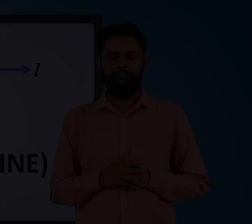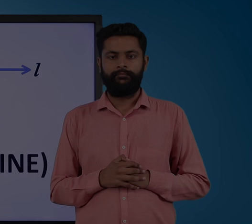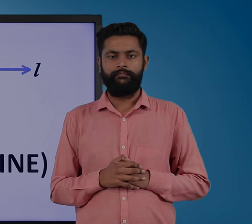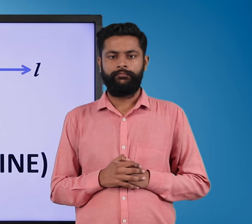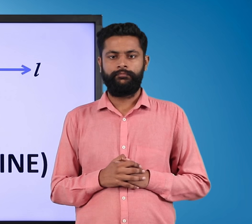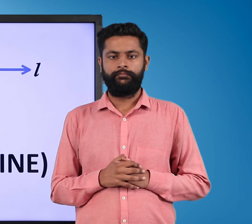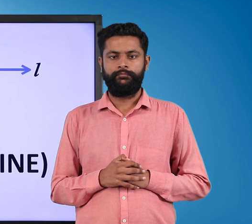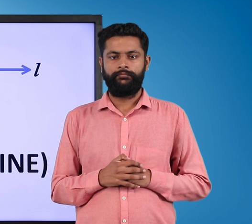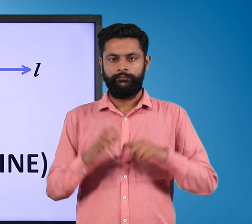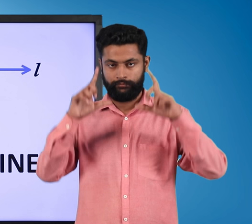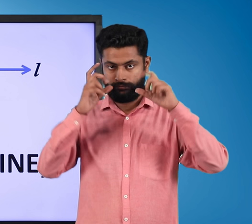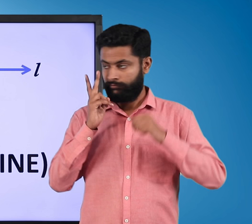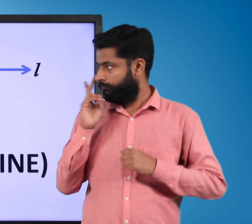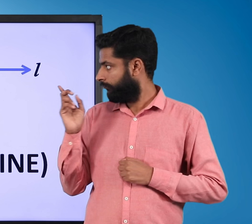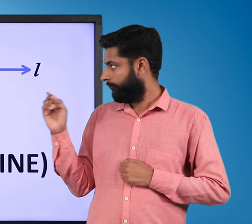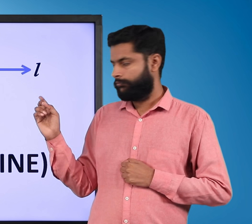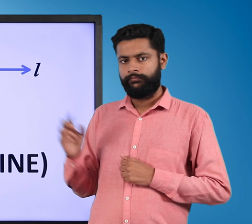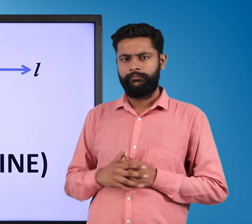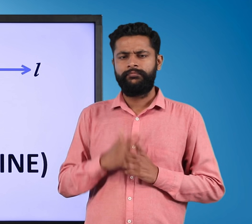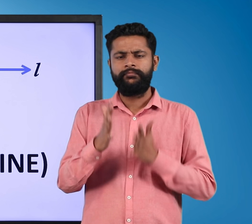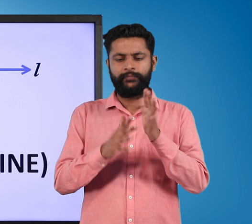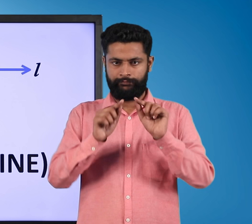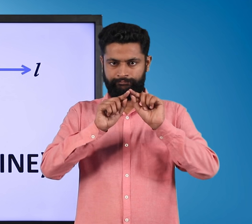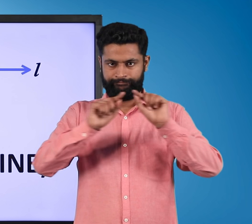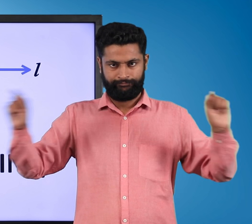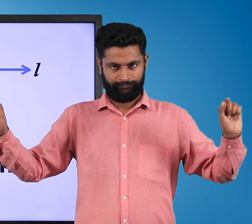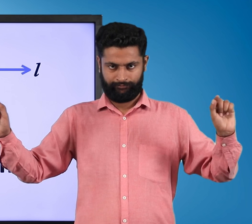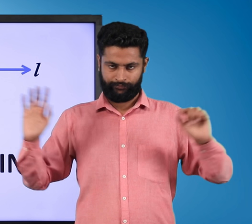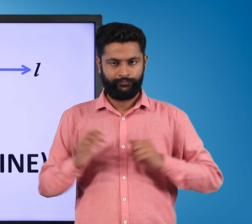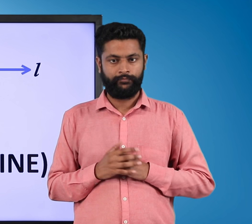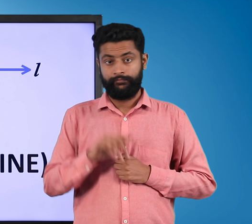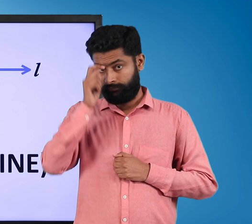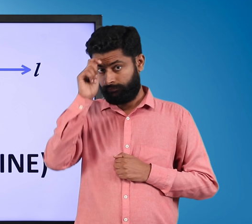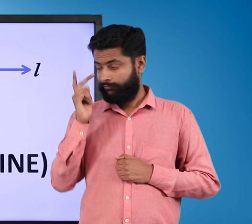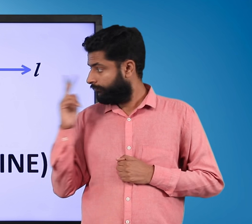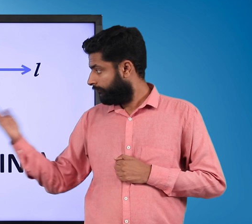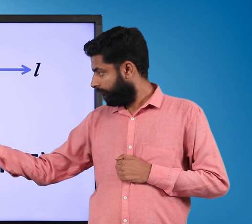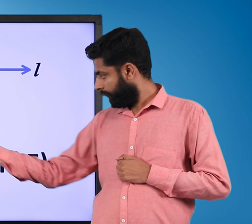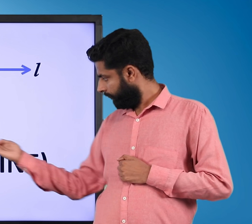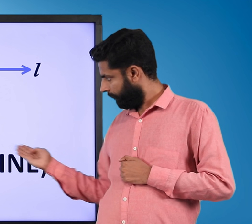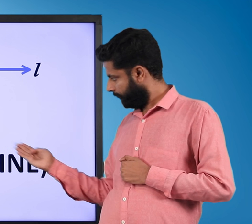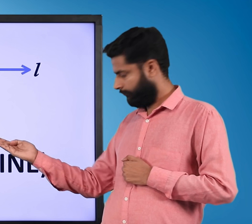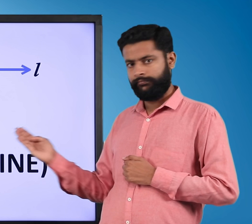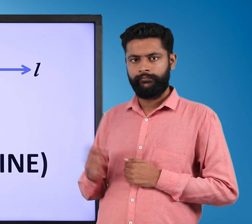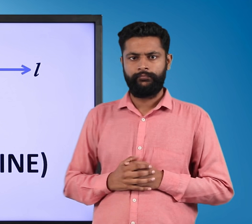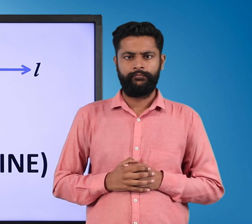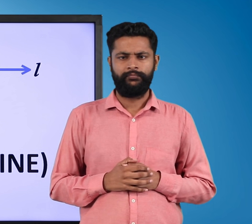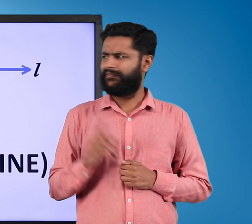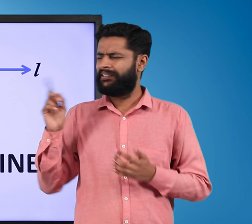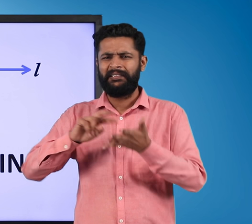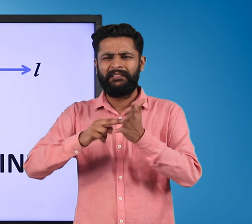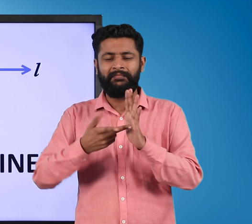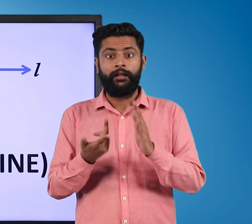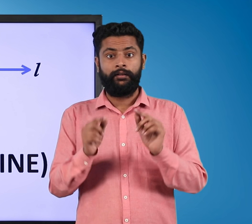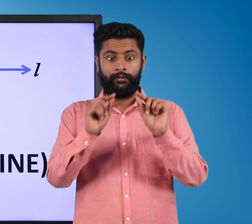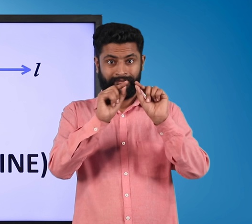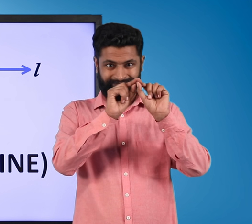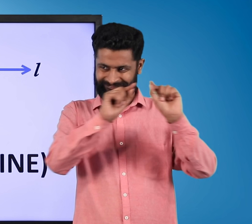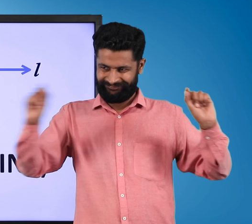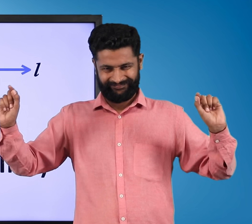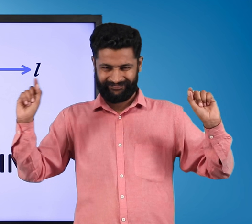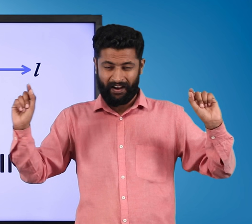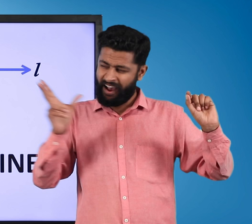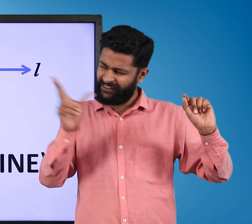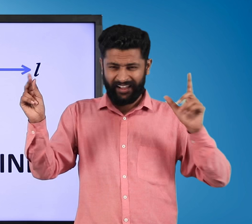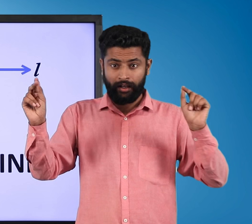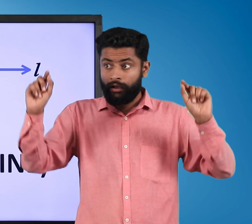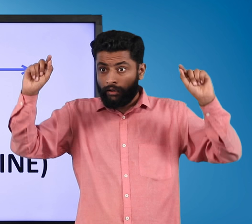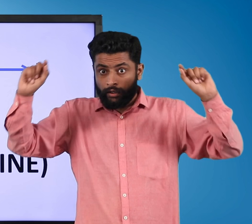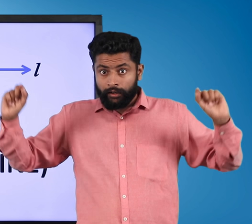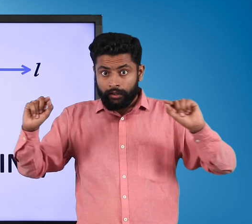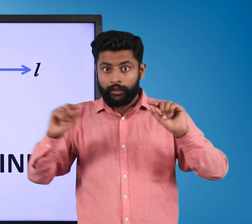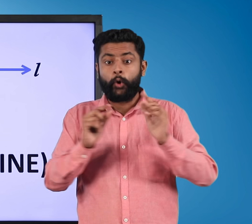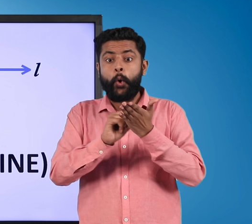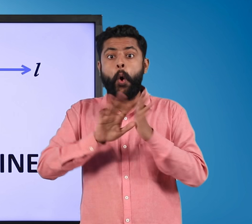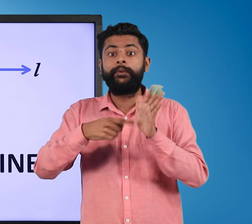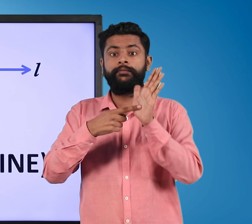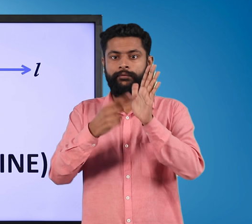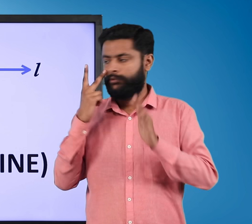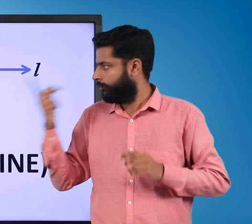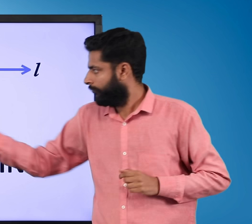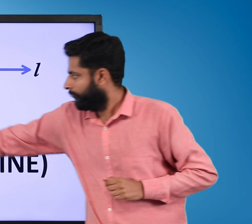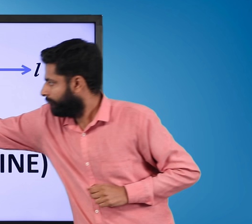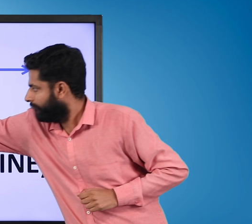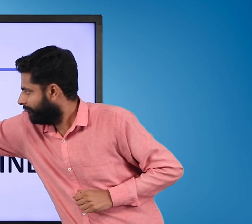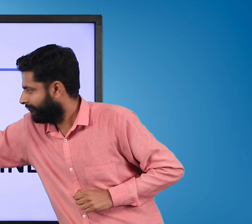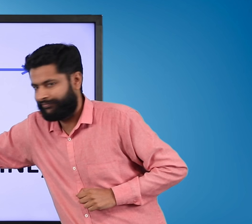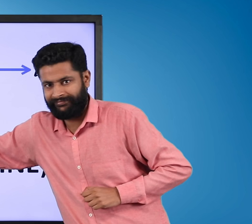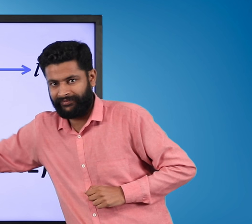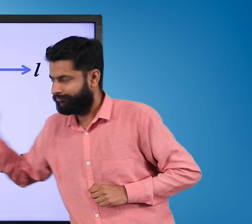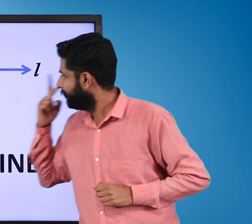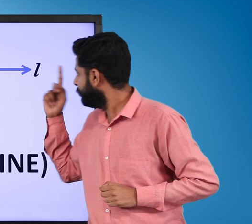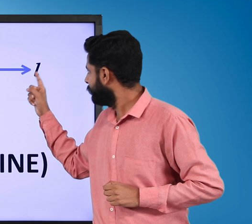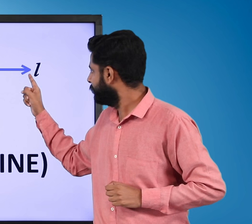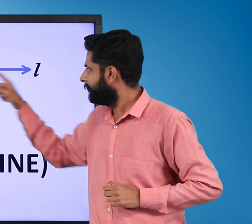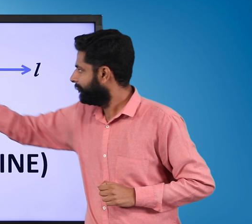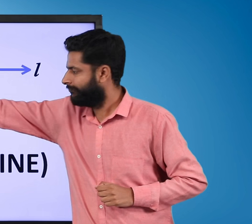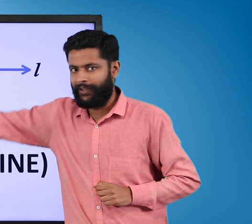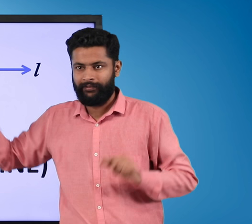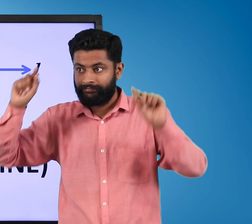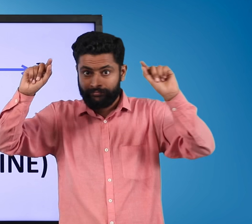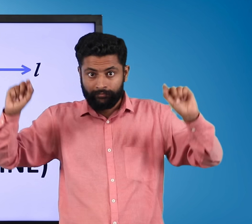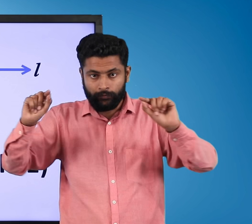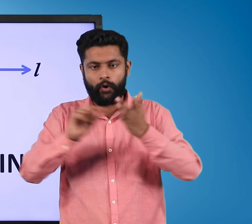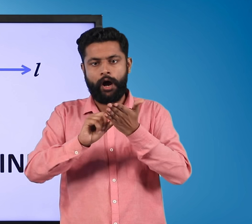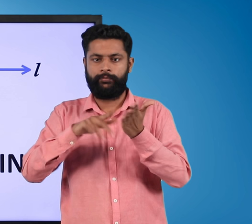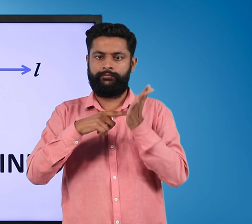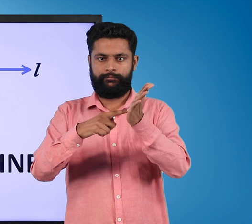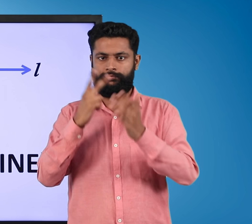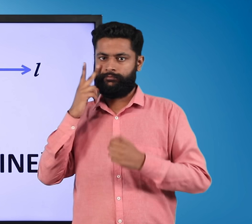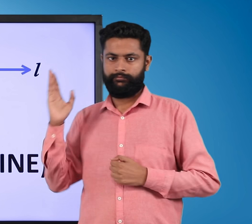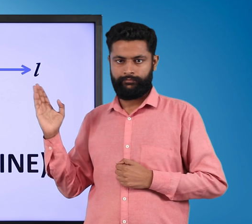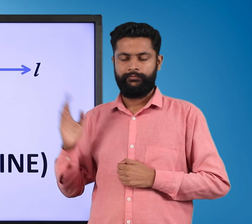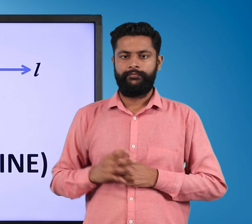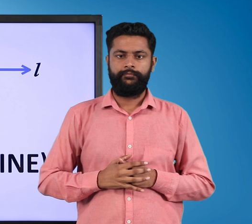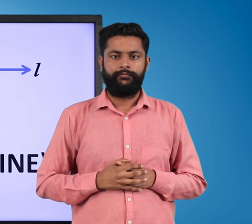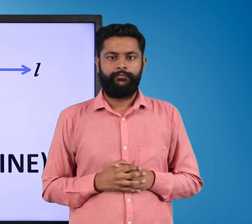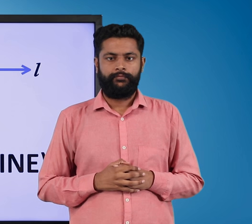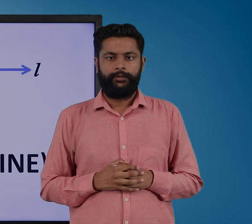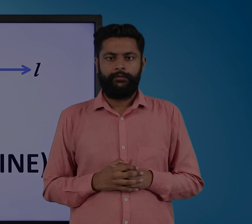AB (symbol of line) This sign refers to the symbol for line A line through two points A and B Is written as Line AB